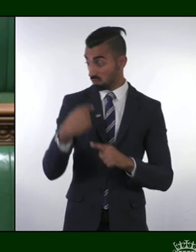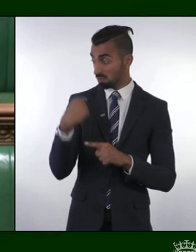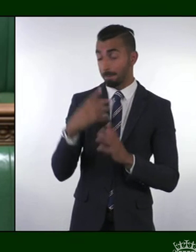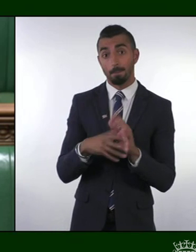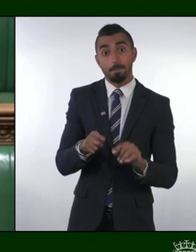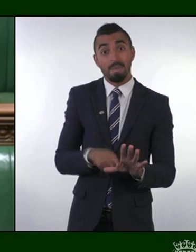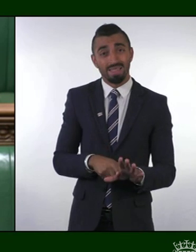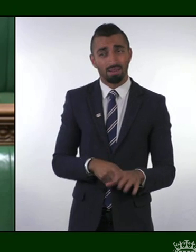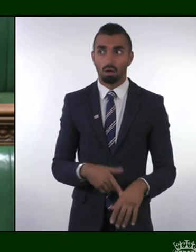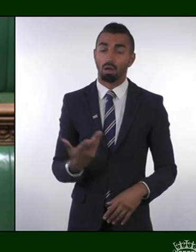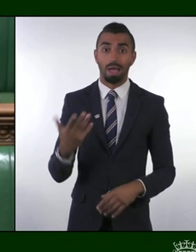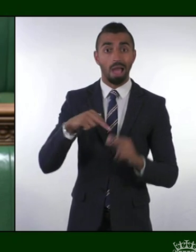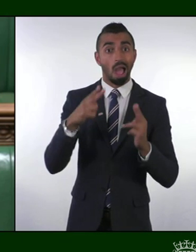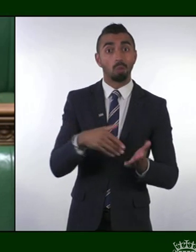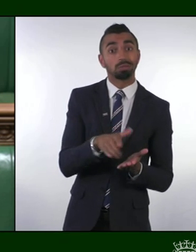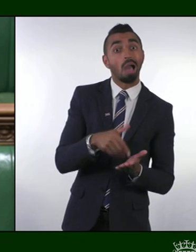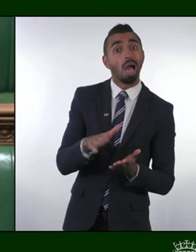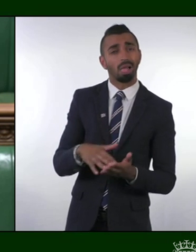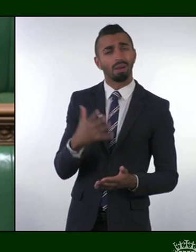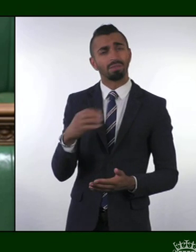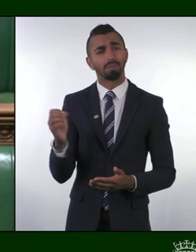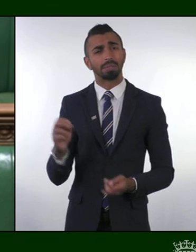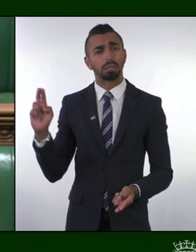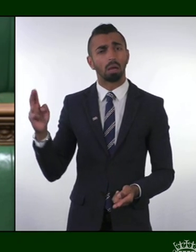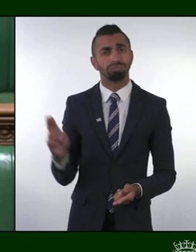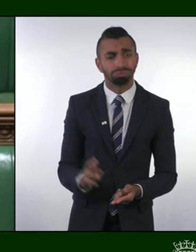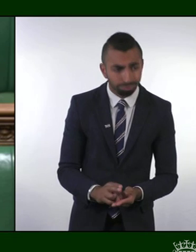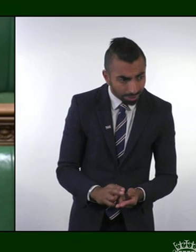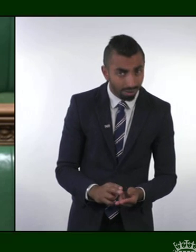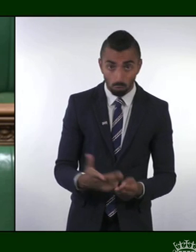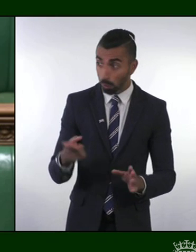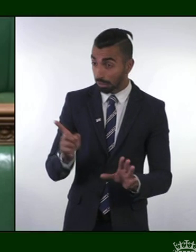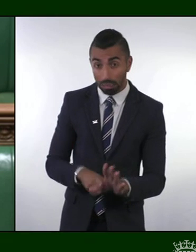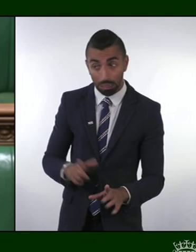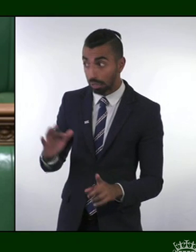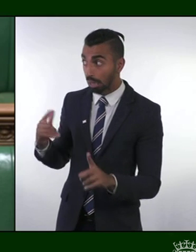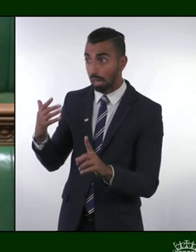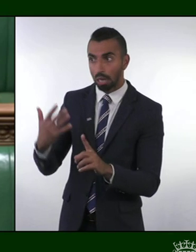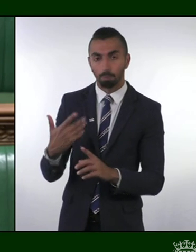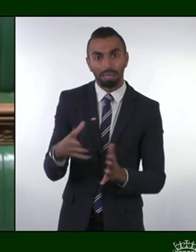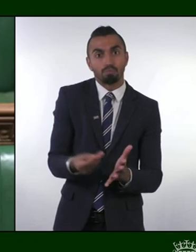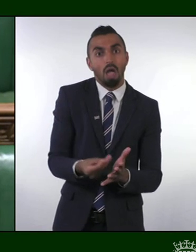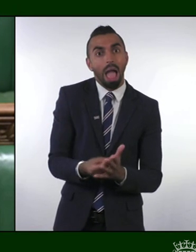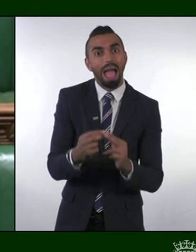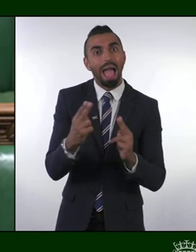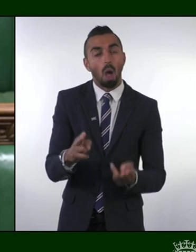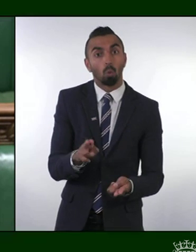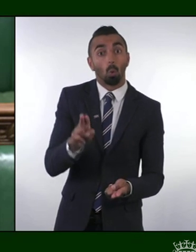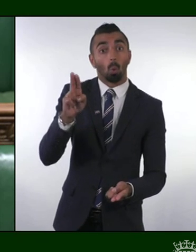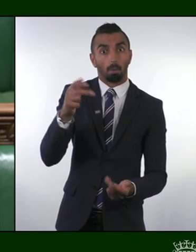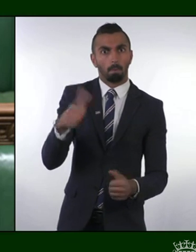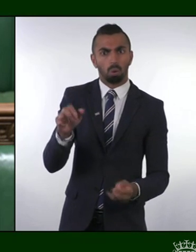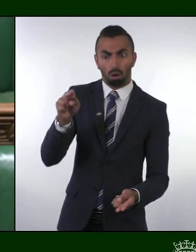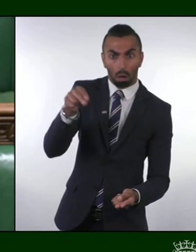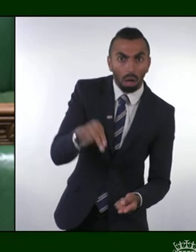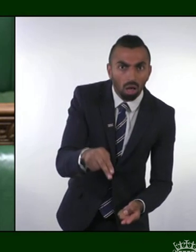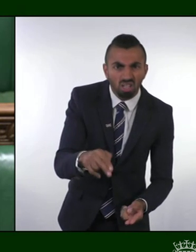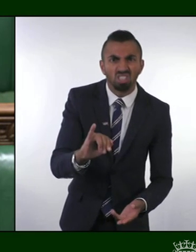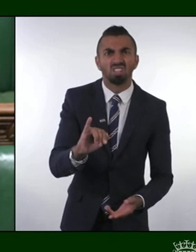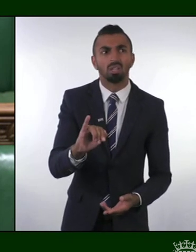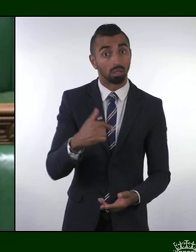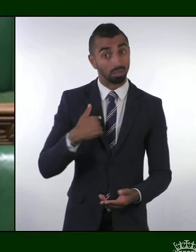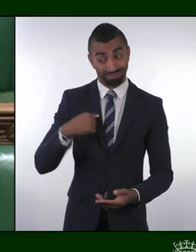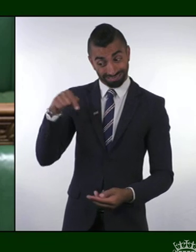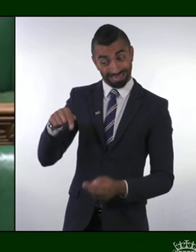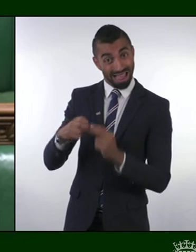House prices have fallen for the first time in eight years and uncertainty abounds in the market—a market we need to be thriving.